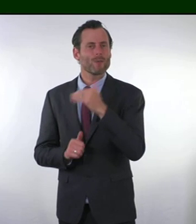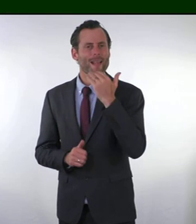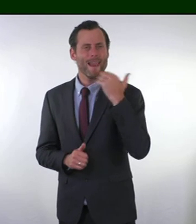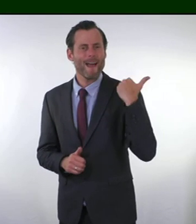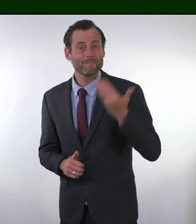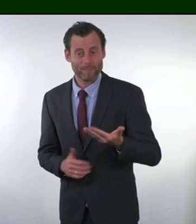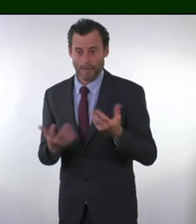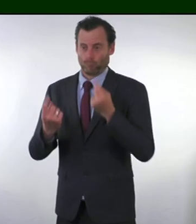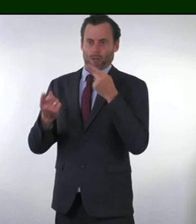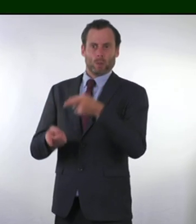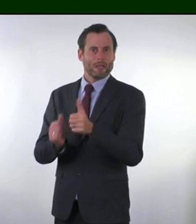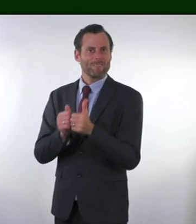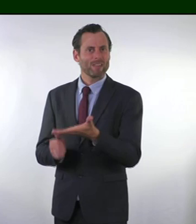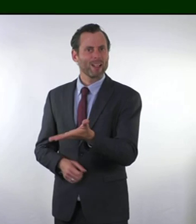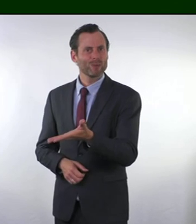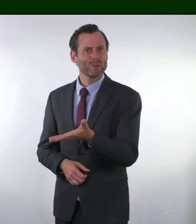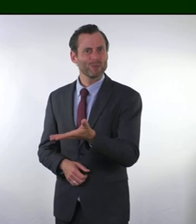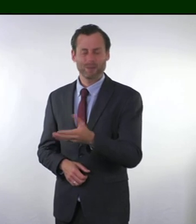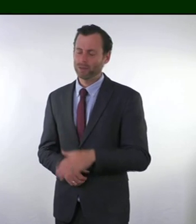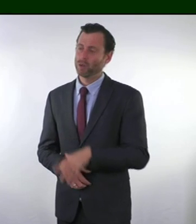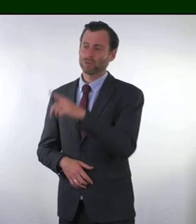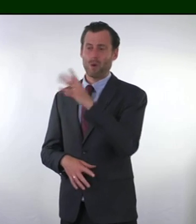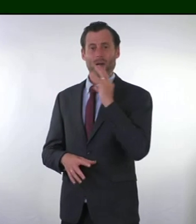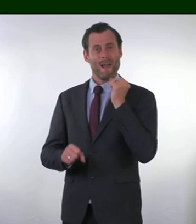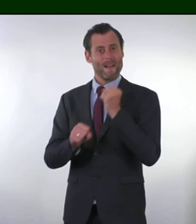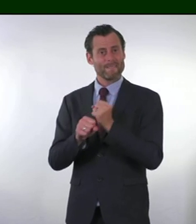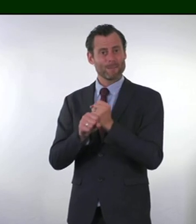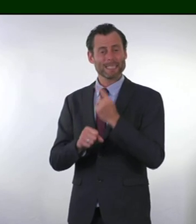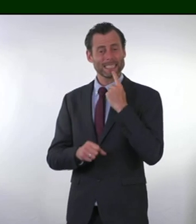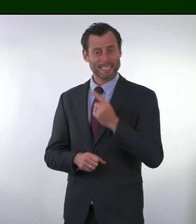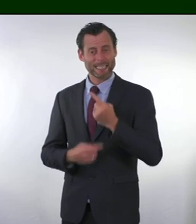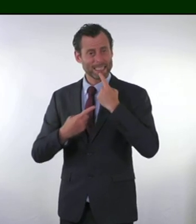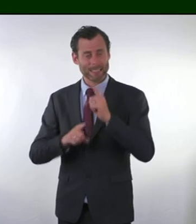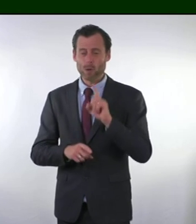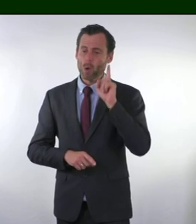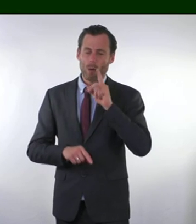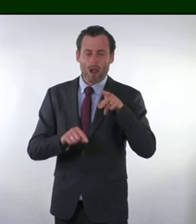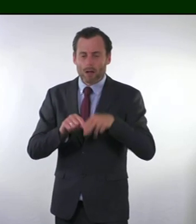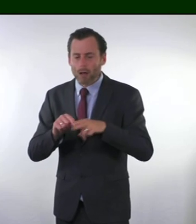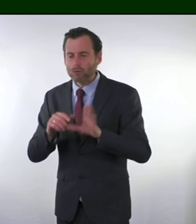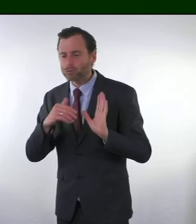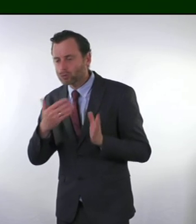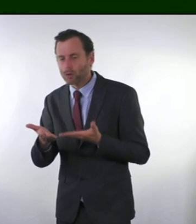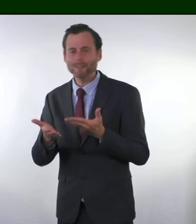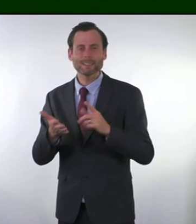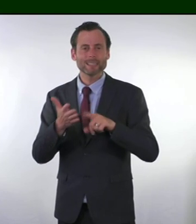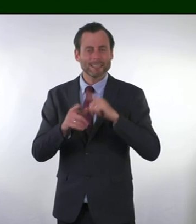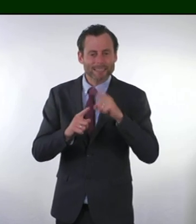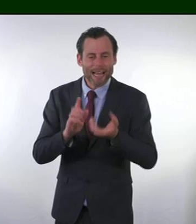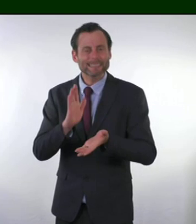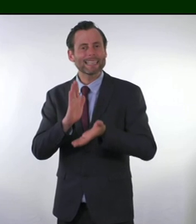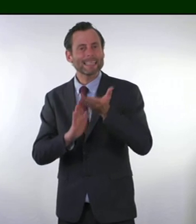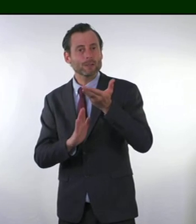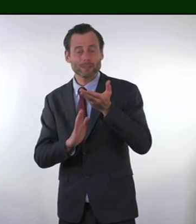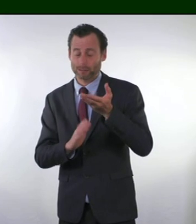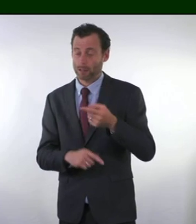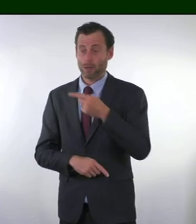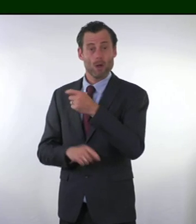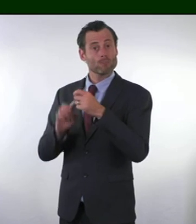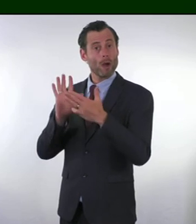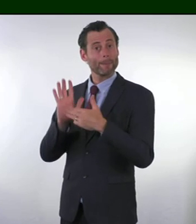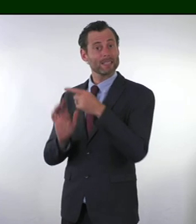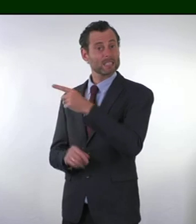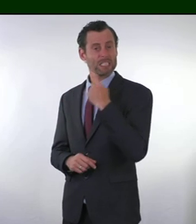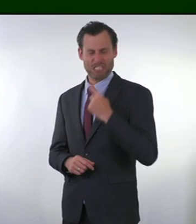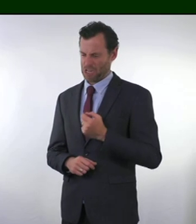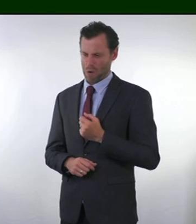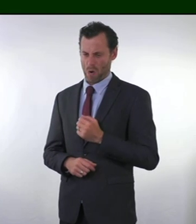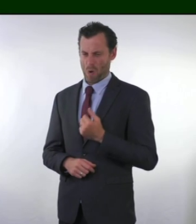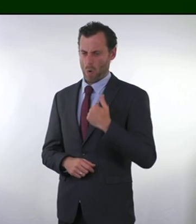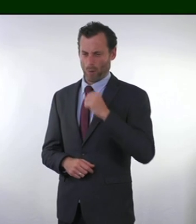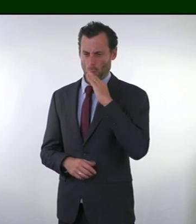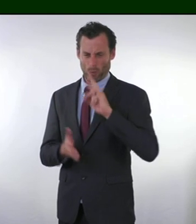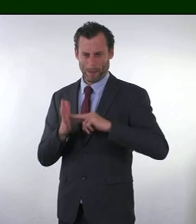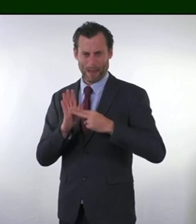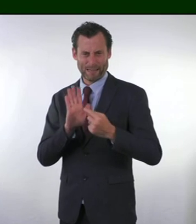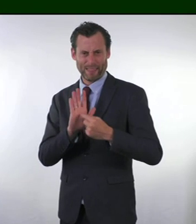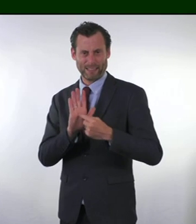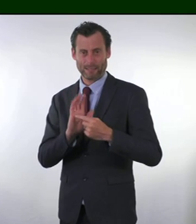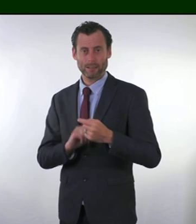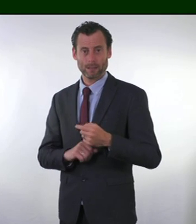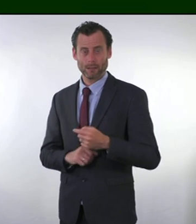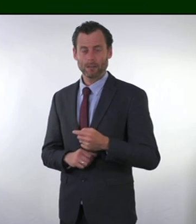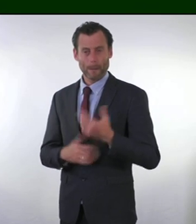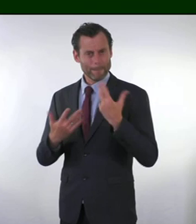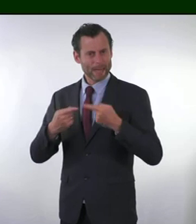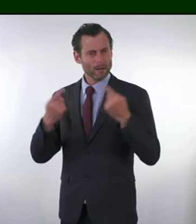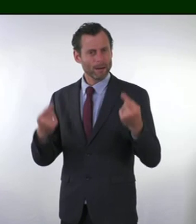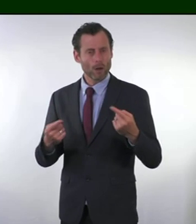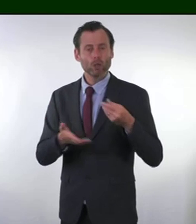There were some initial press reports that the Government were due to announce generalised tax increases or cuts in services this autumn, which were contradicted by the Prime Minister, who rejected whatever had apparently been briefed out by the Treasury—that has happened quite a few times.